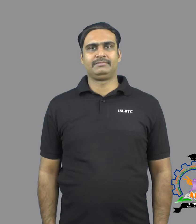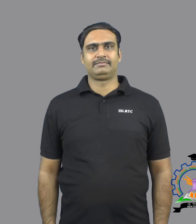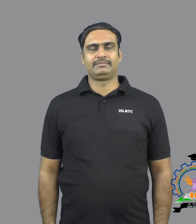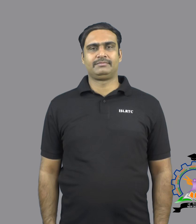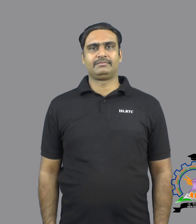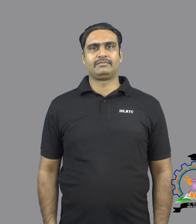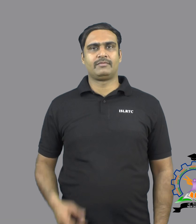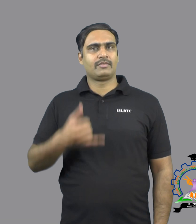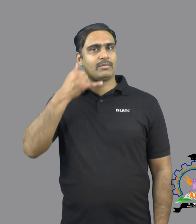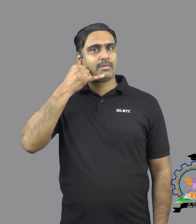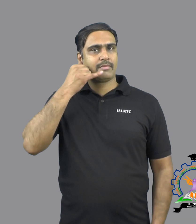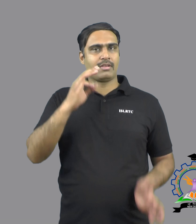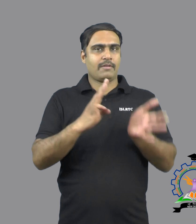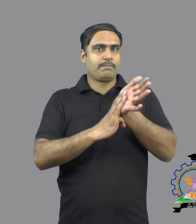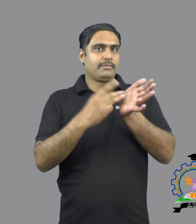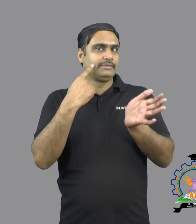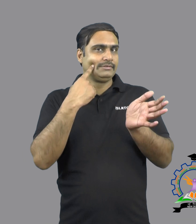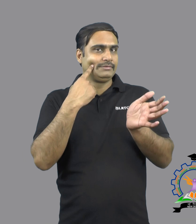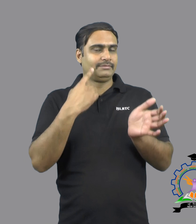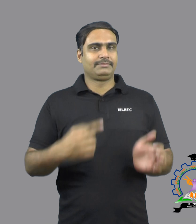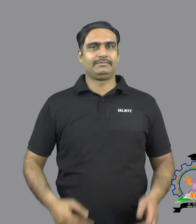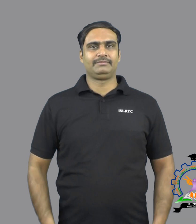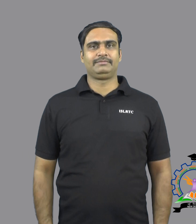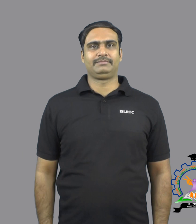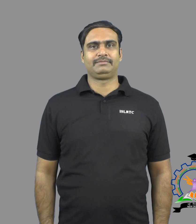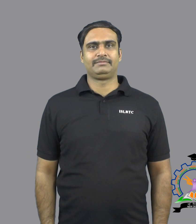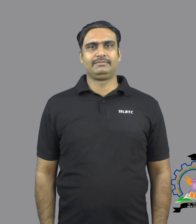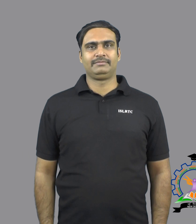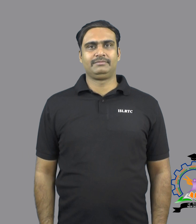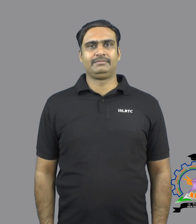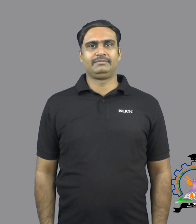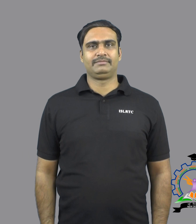Mi Xiaomi